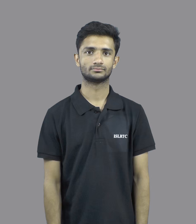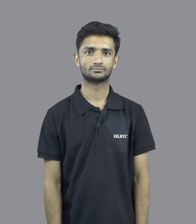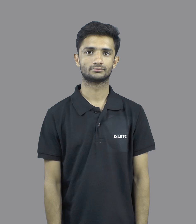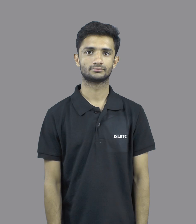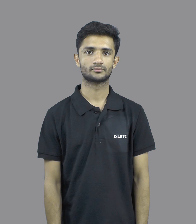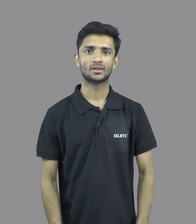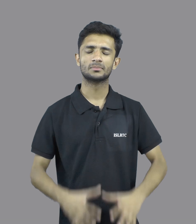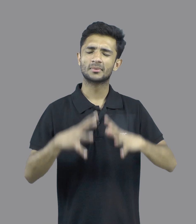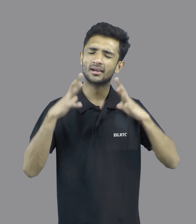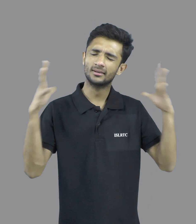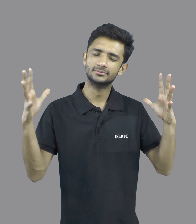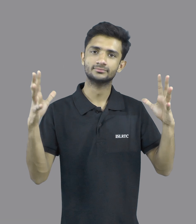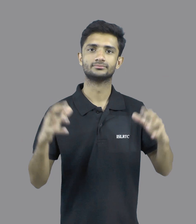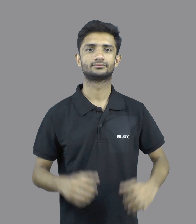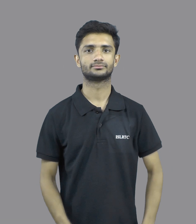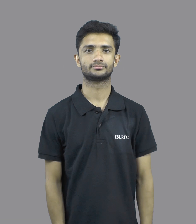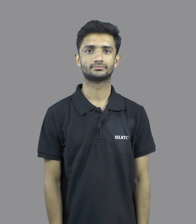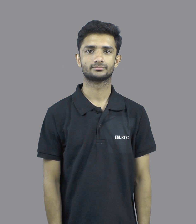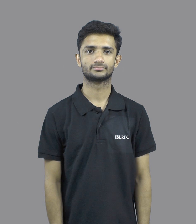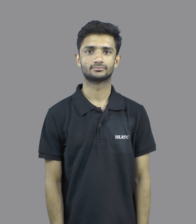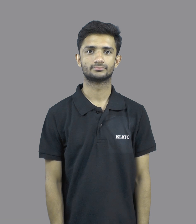Large